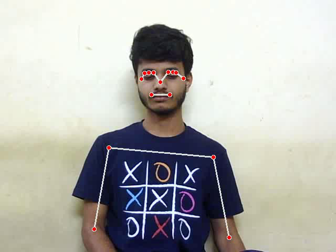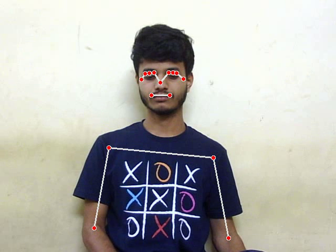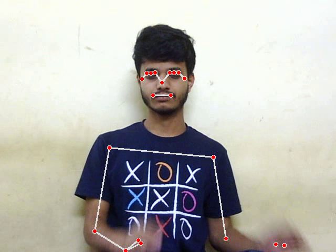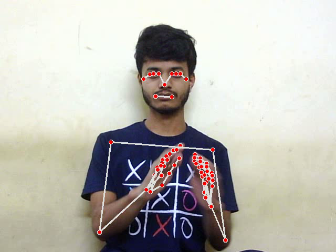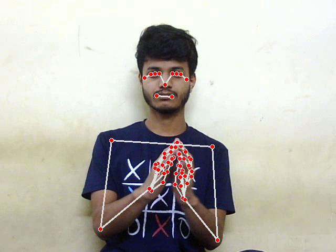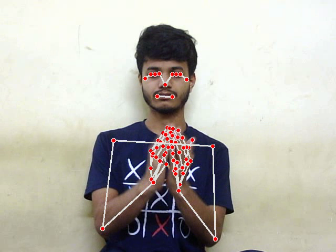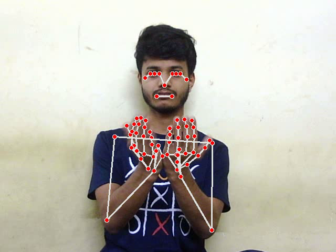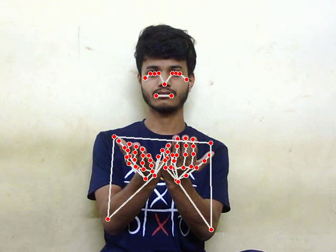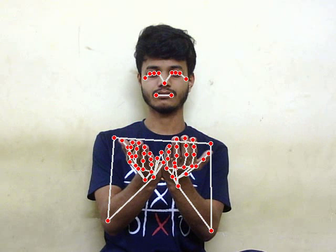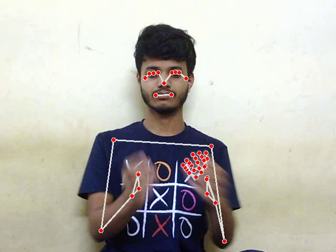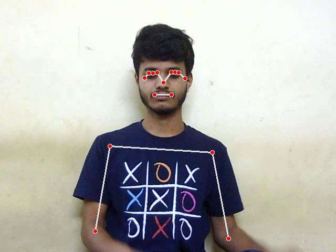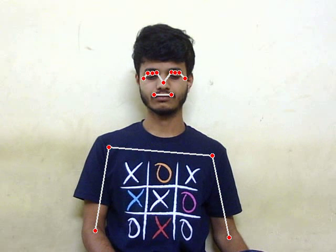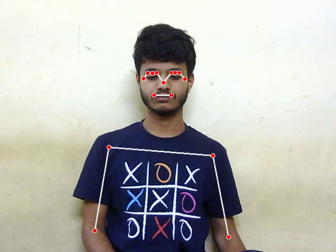book